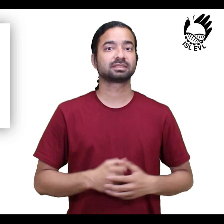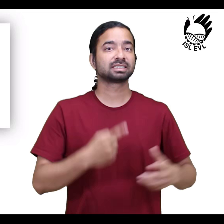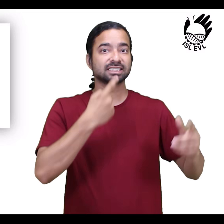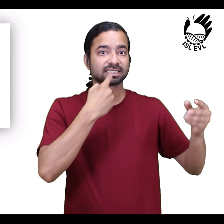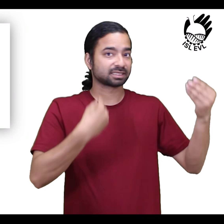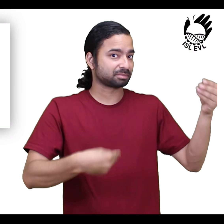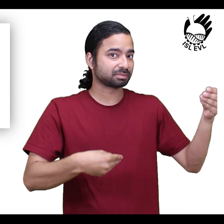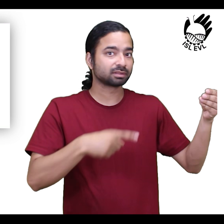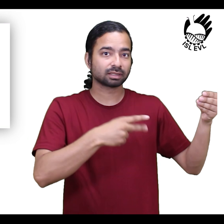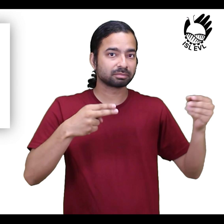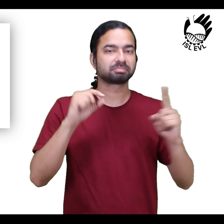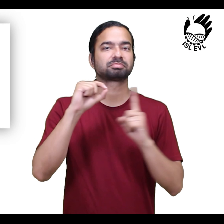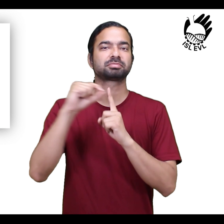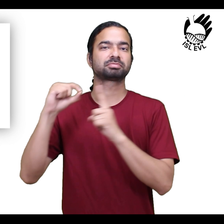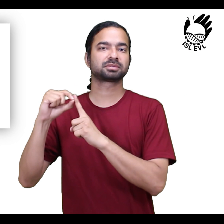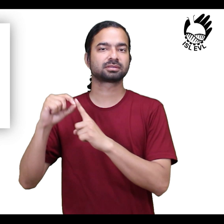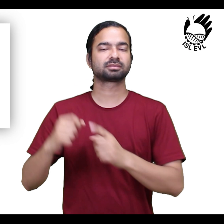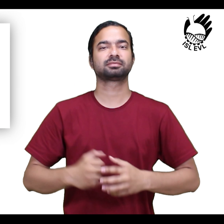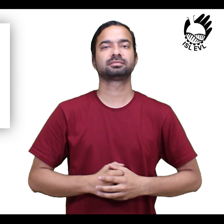Polypropylene PP